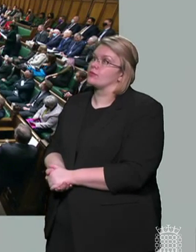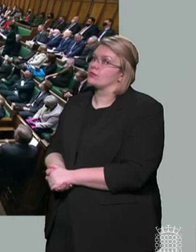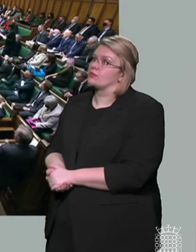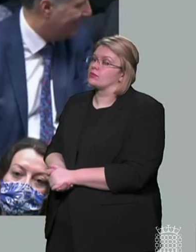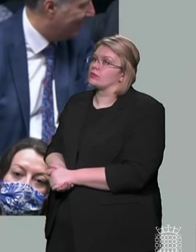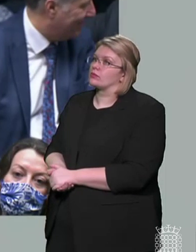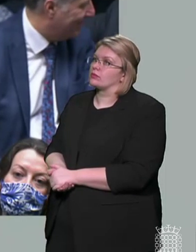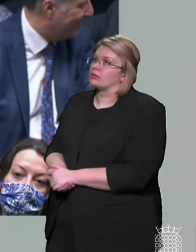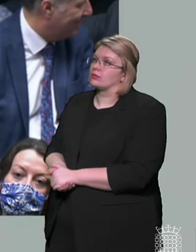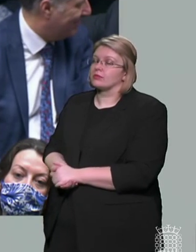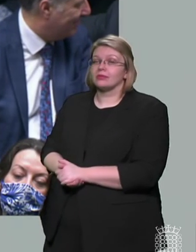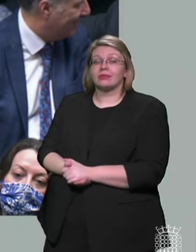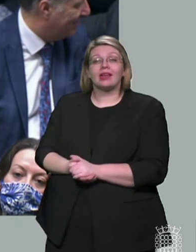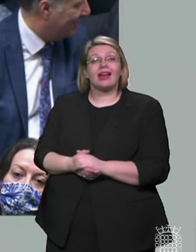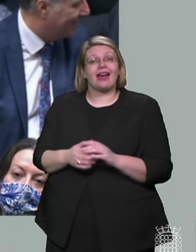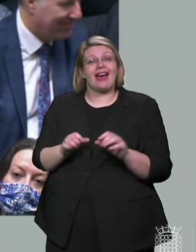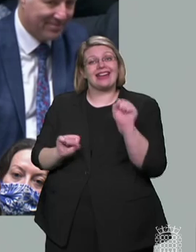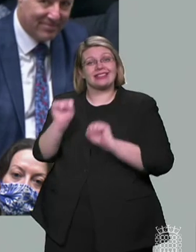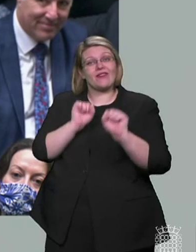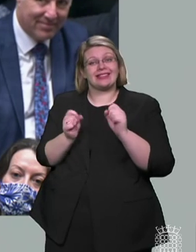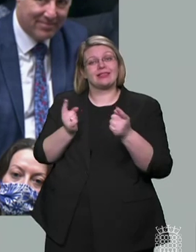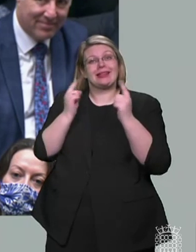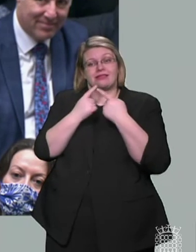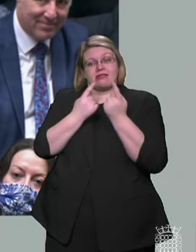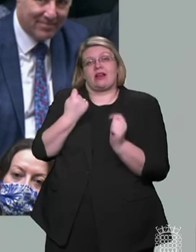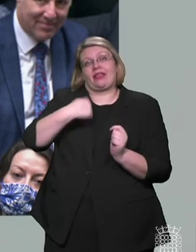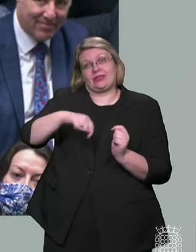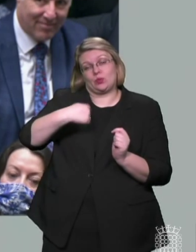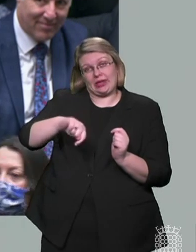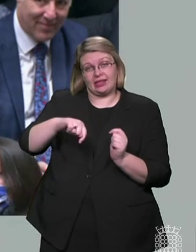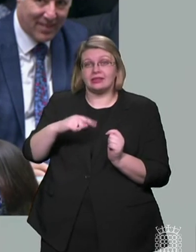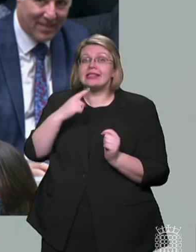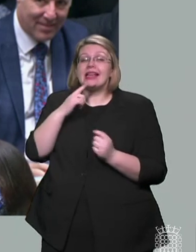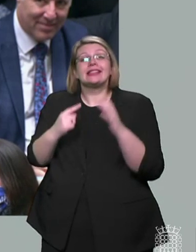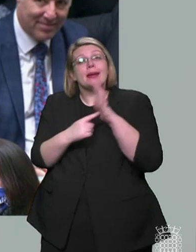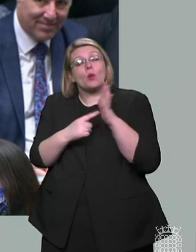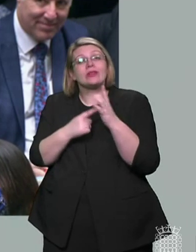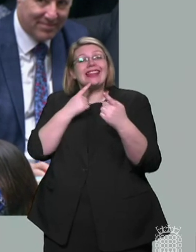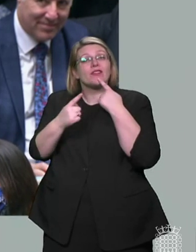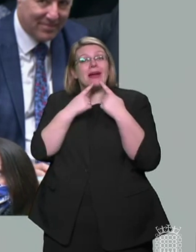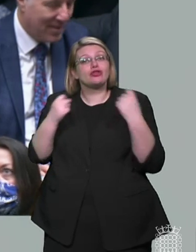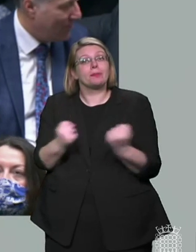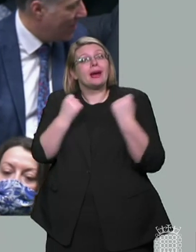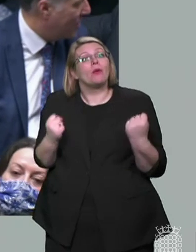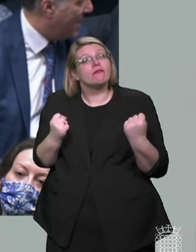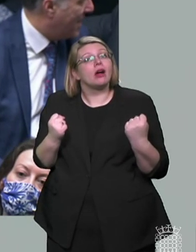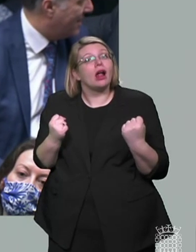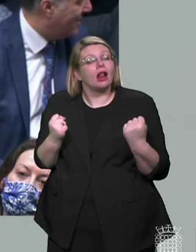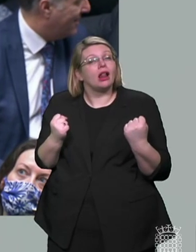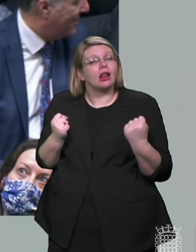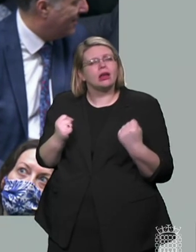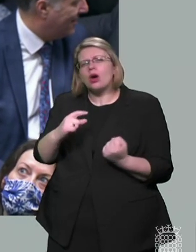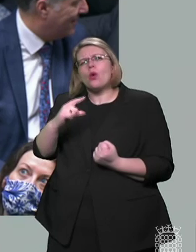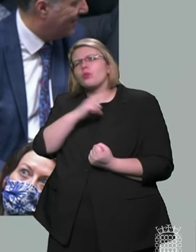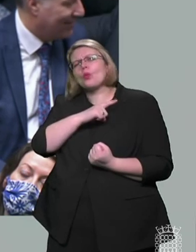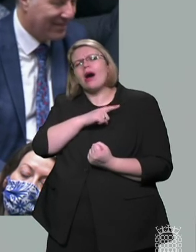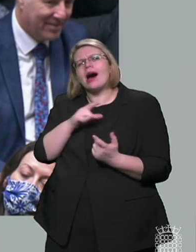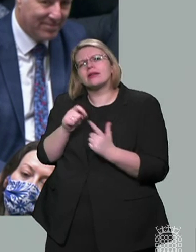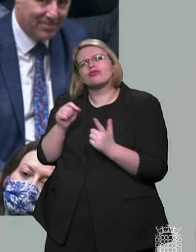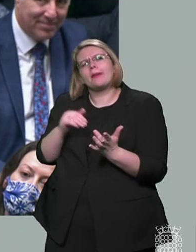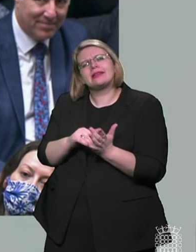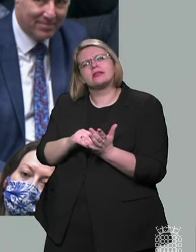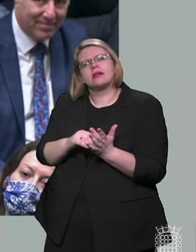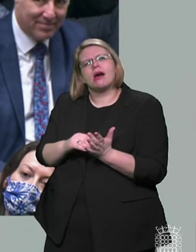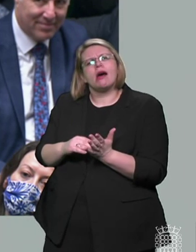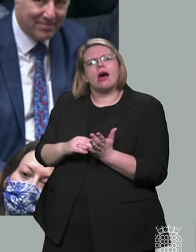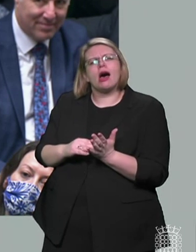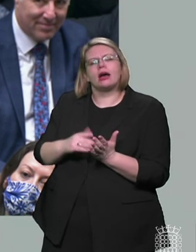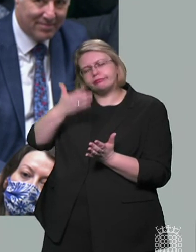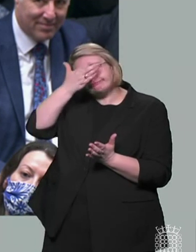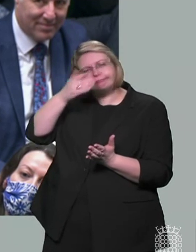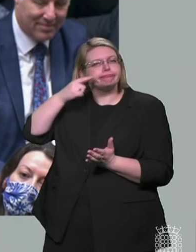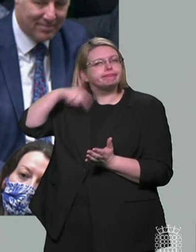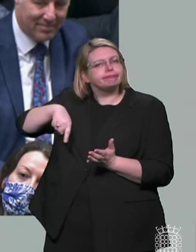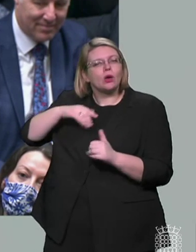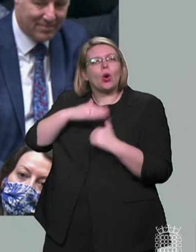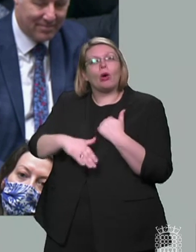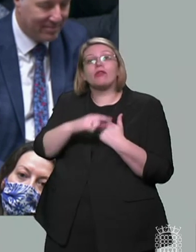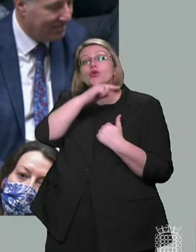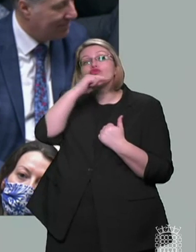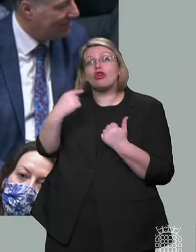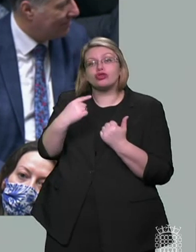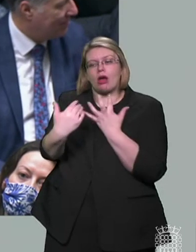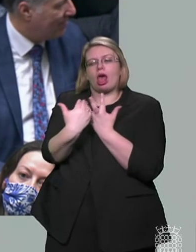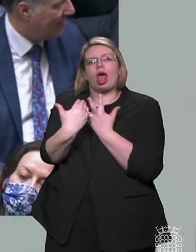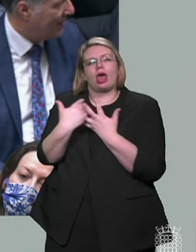Given that, as his Defence Secretary said earlier this week, information is as powerful as any tank, can he explain why he is turning a blind eye to allegations of Russian disruption?